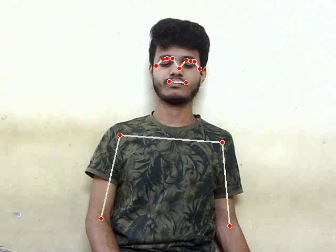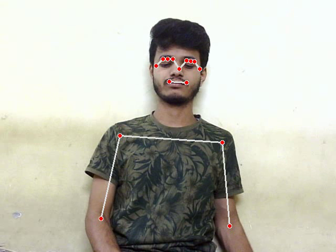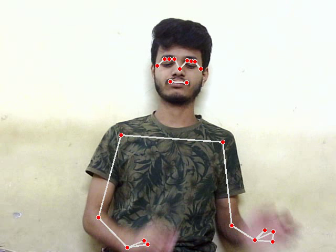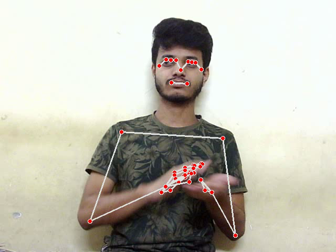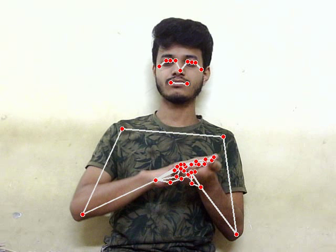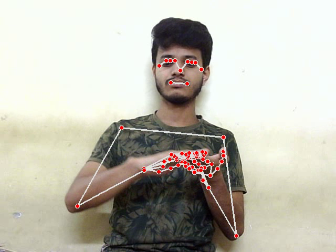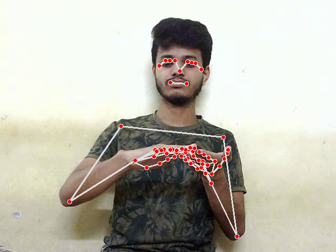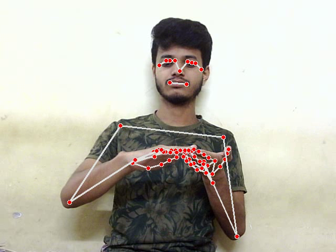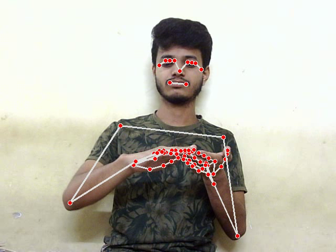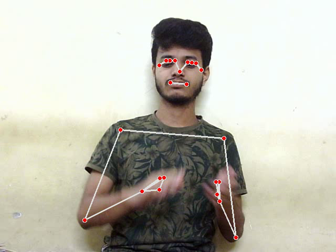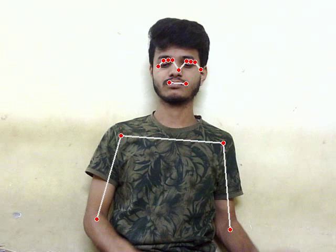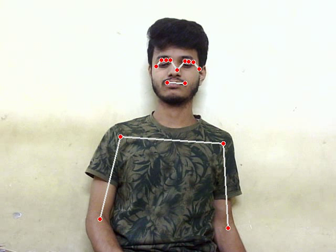nice